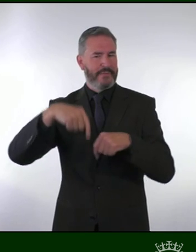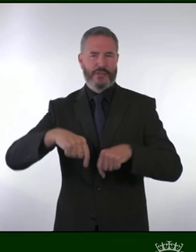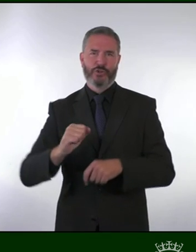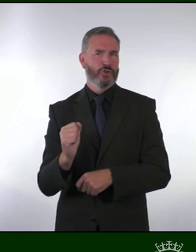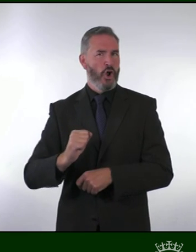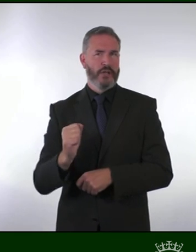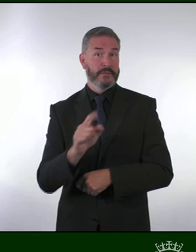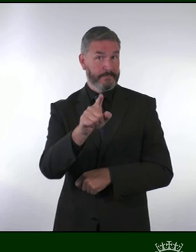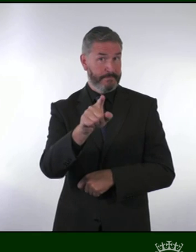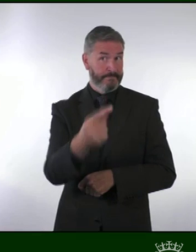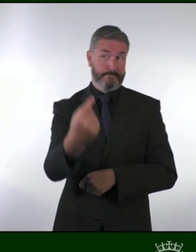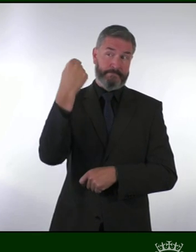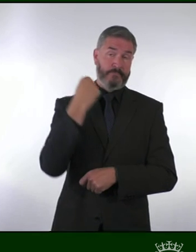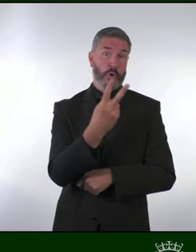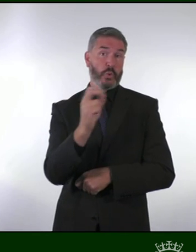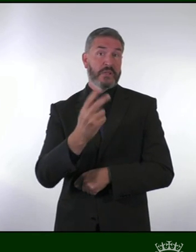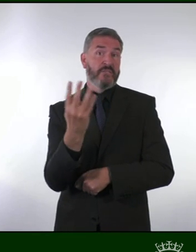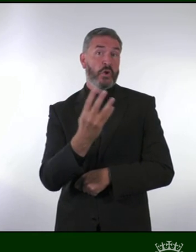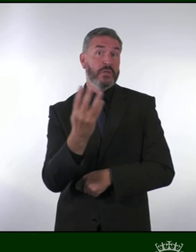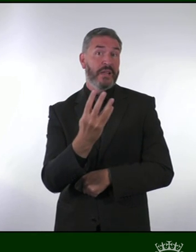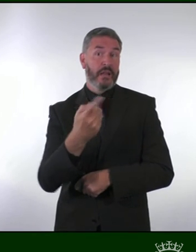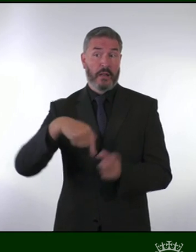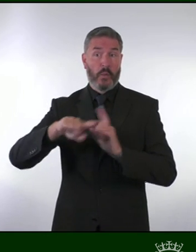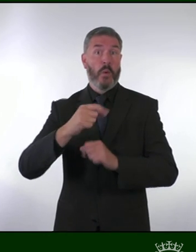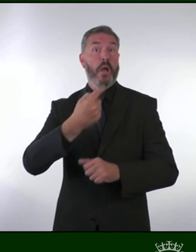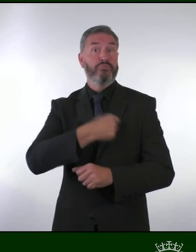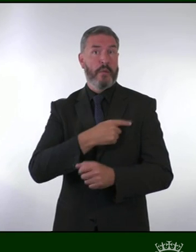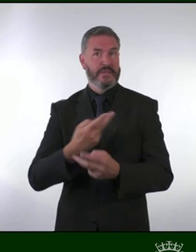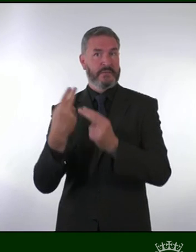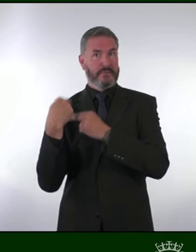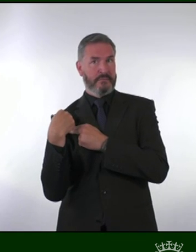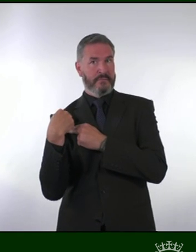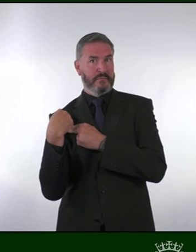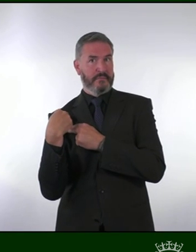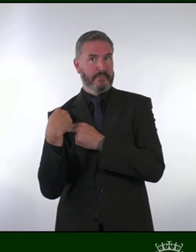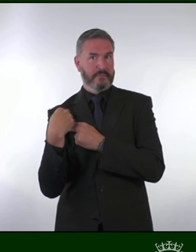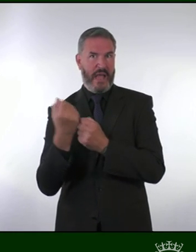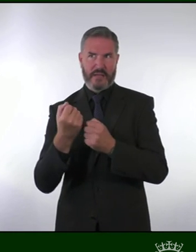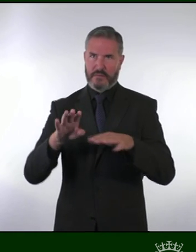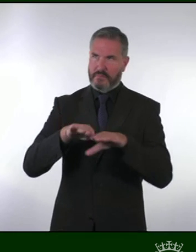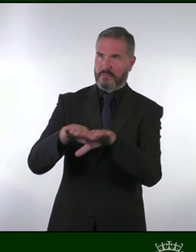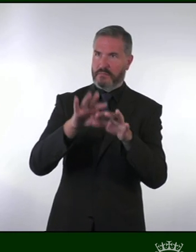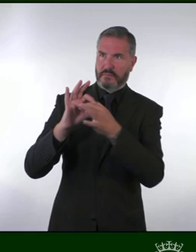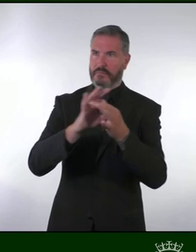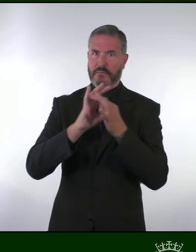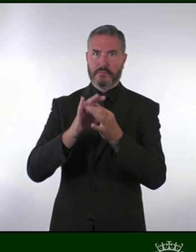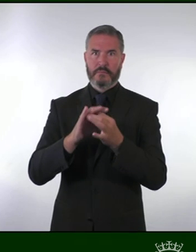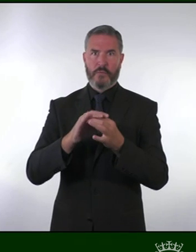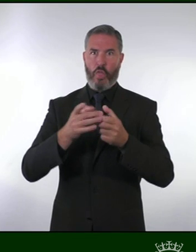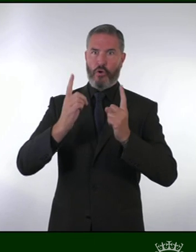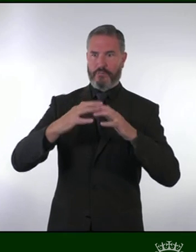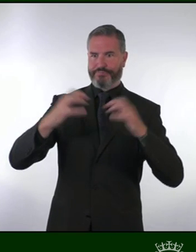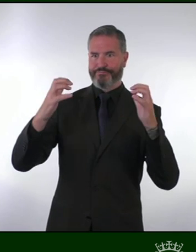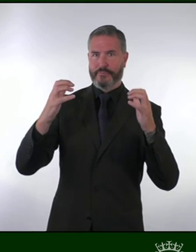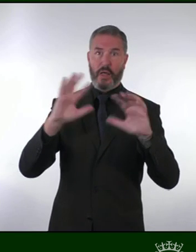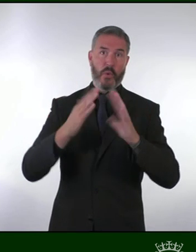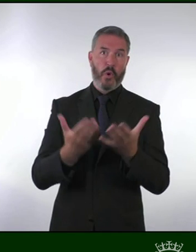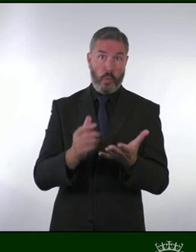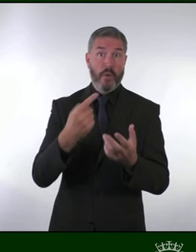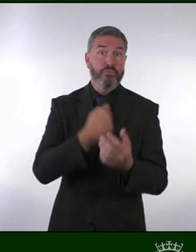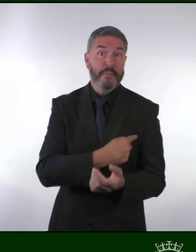In 2014, the people of Scotland were promised devolution-max, near federalism and the most powerful devolved Parliament in the world.